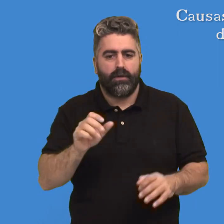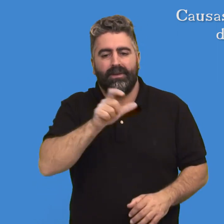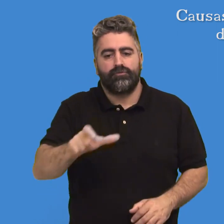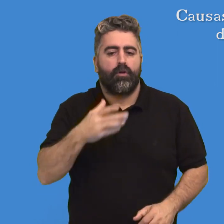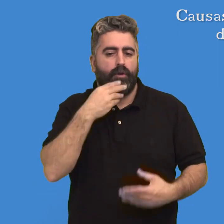persona